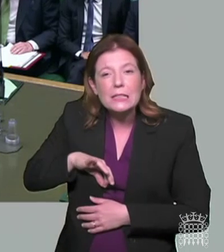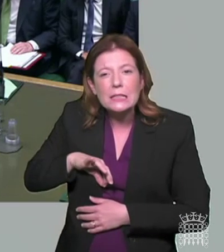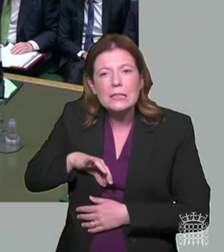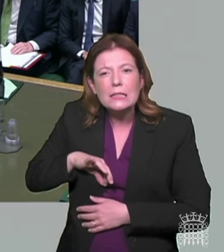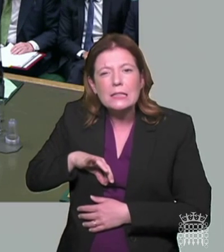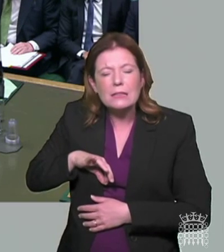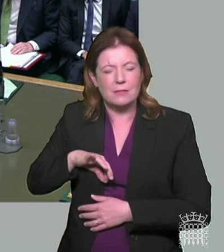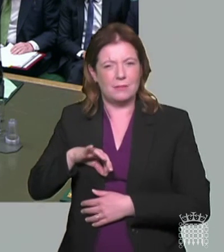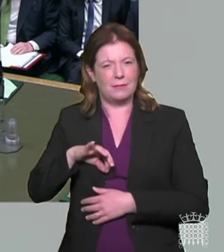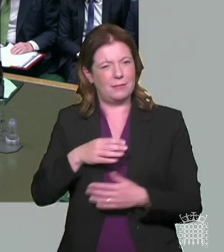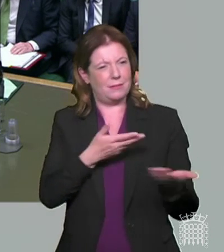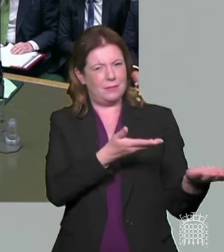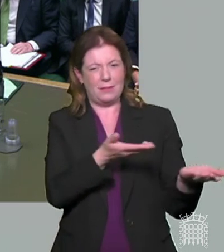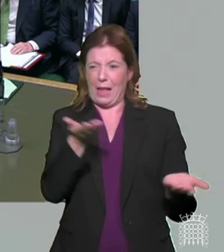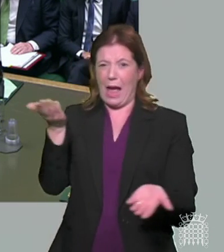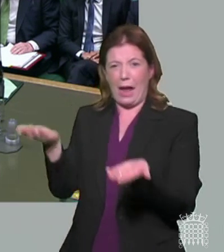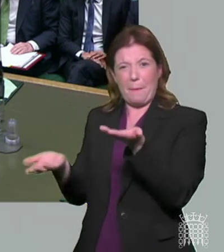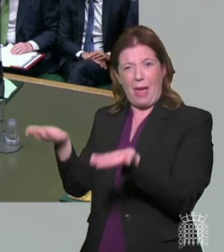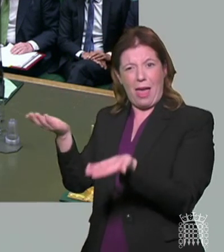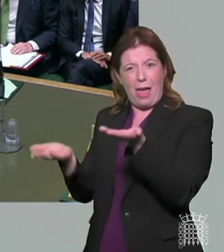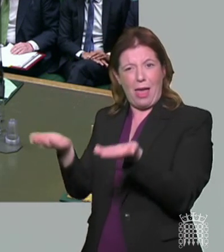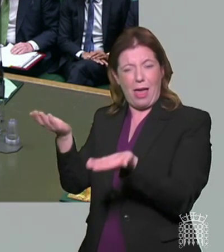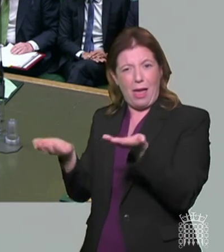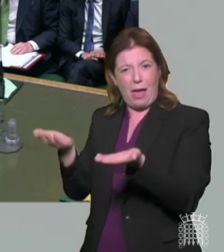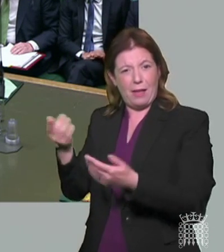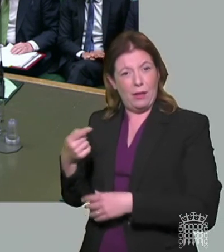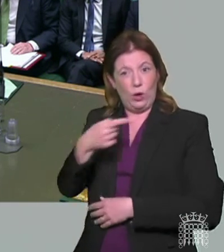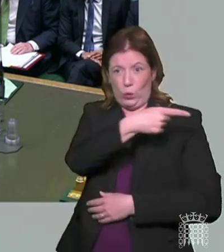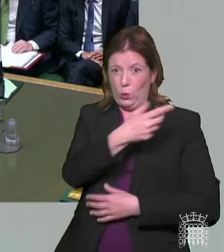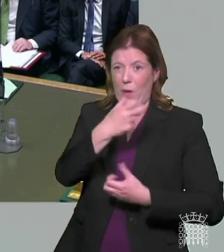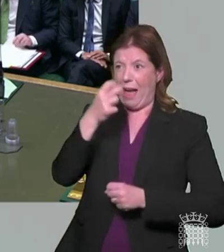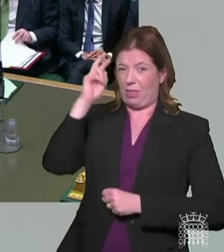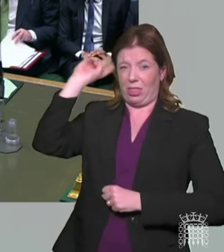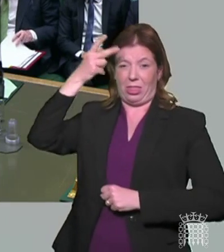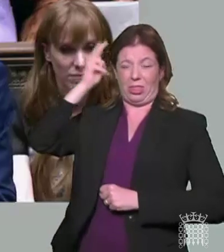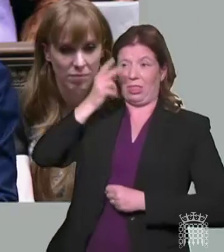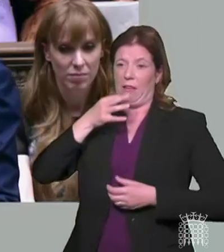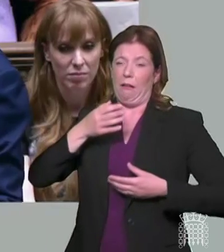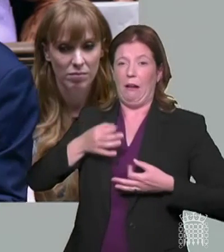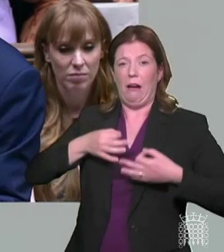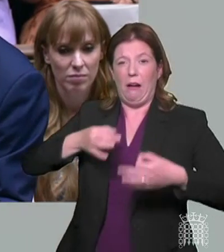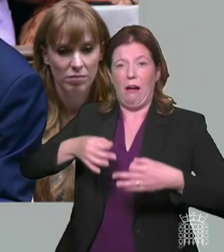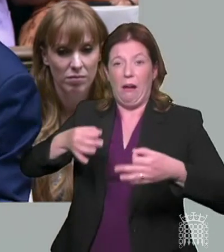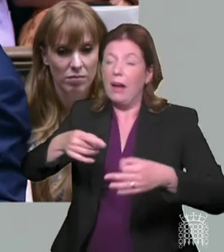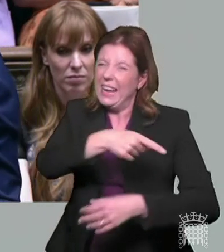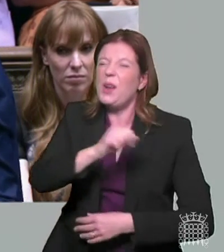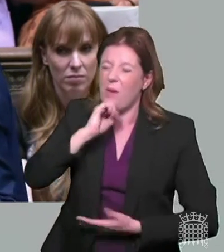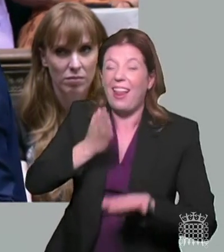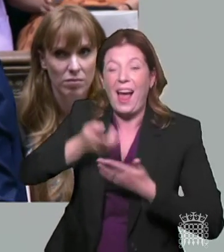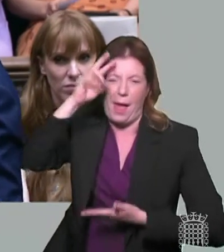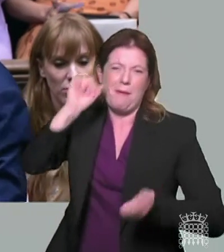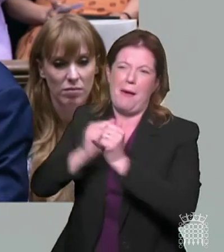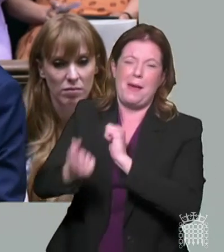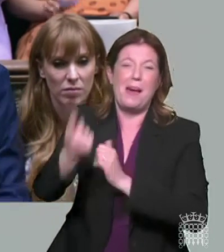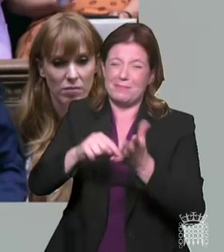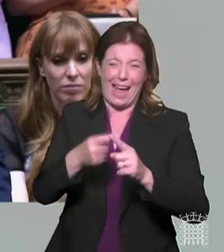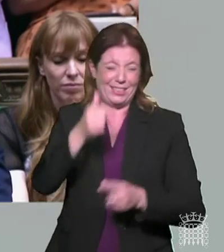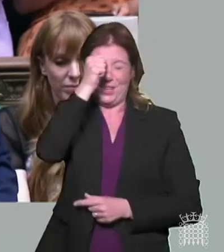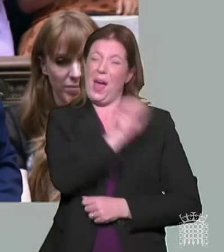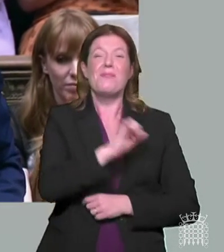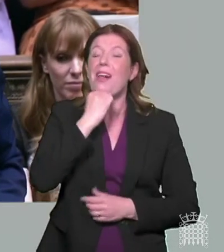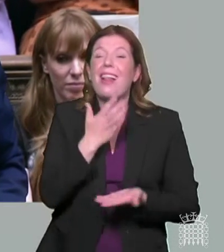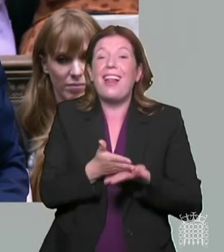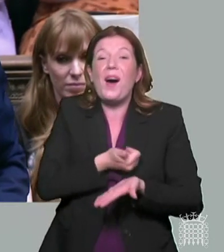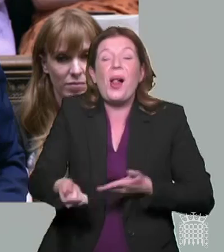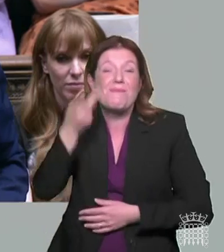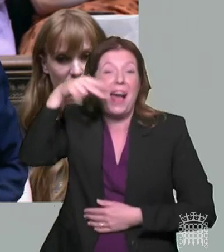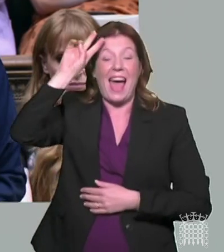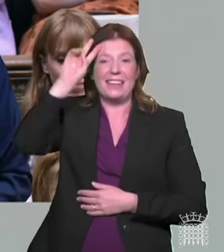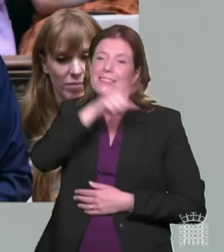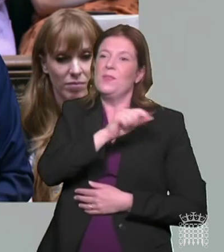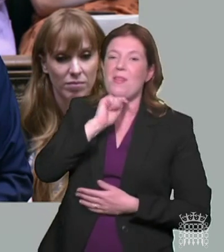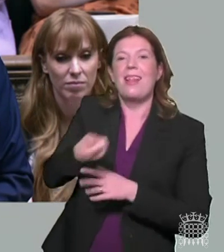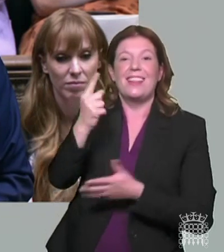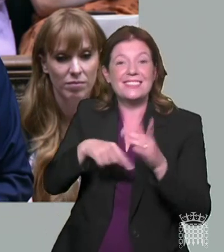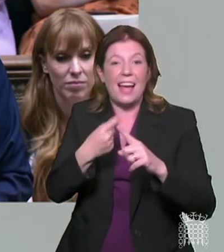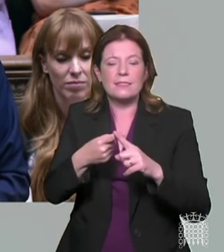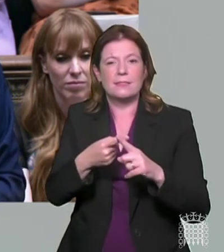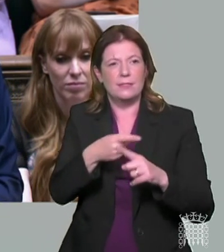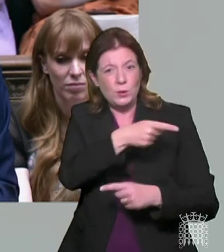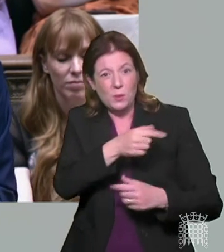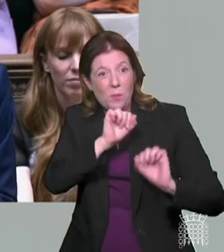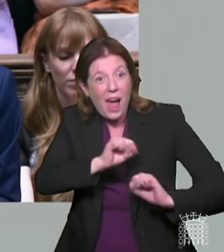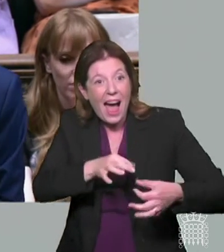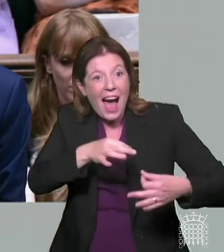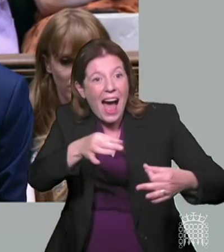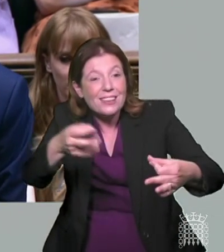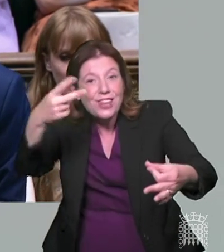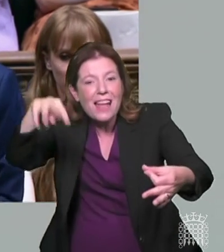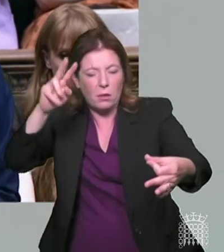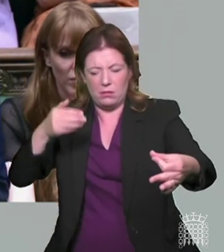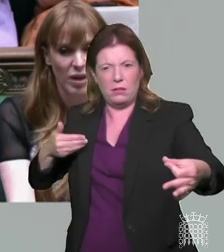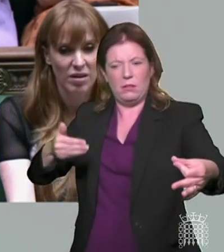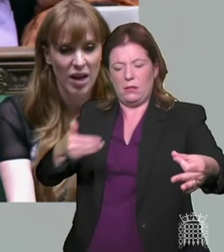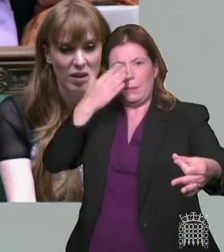Does he not see that, every single day he delays his inevitable U-turn—he is going to do it—he is choosing to let people struggle when they do not need to?